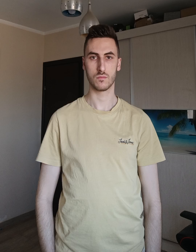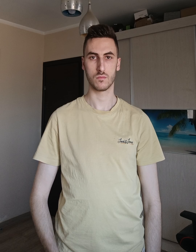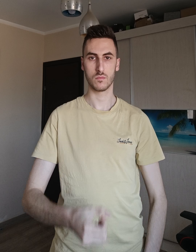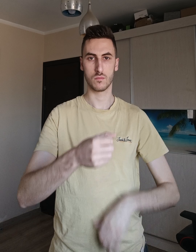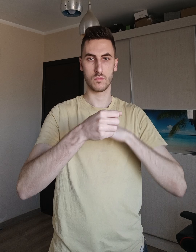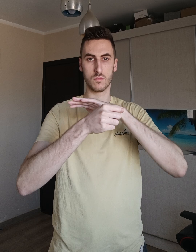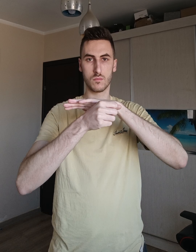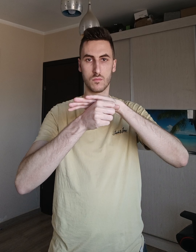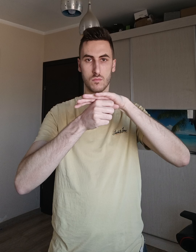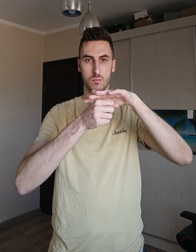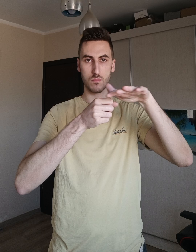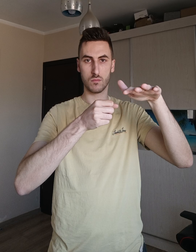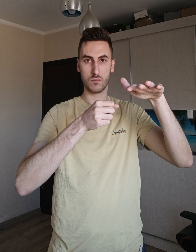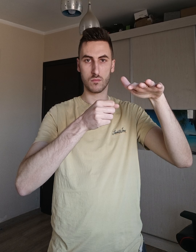מלא